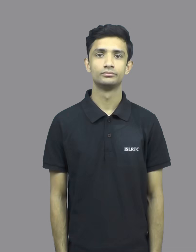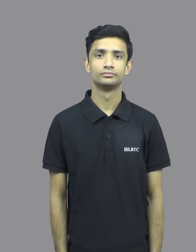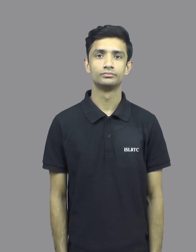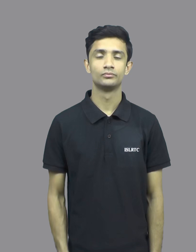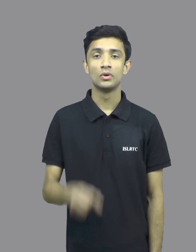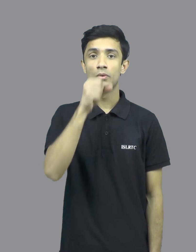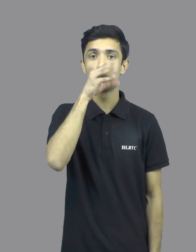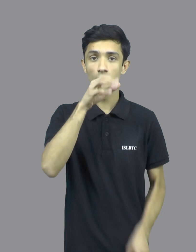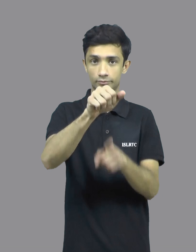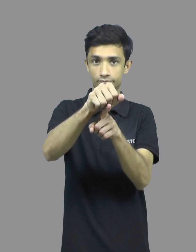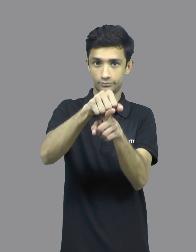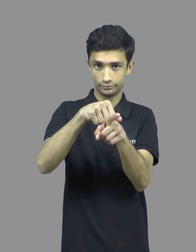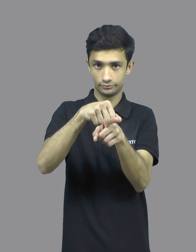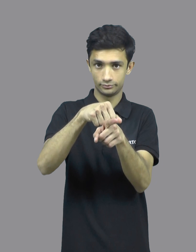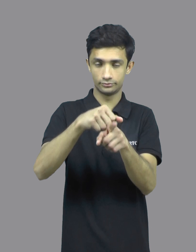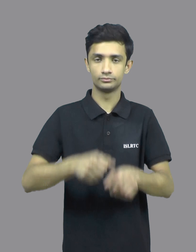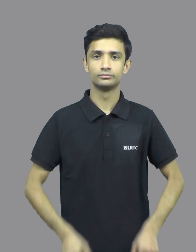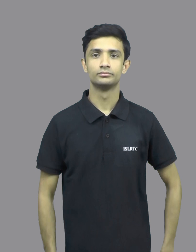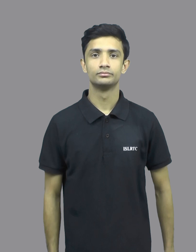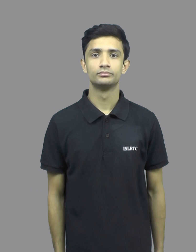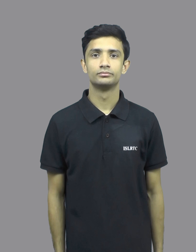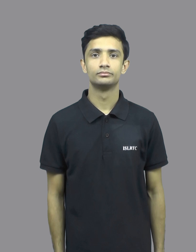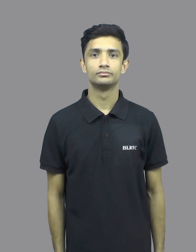Condom